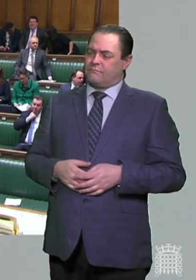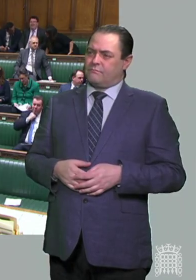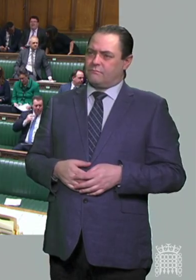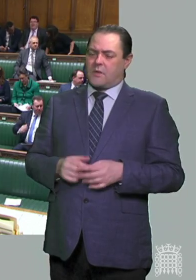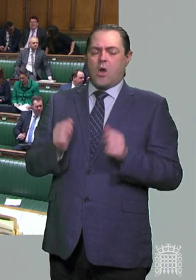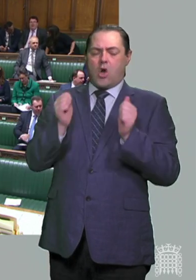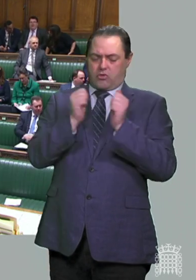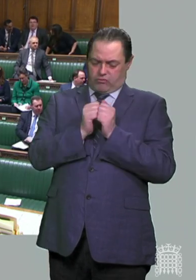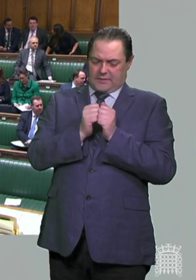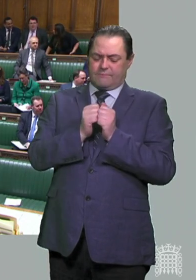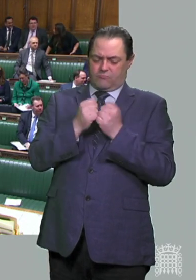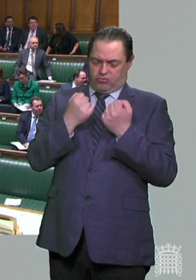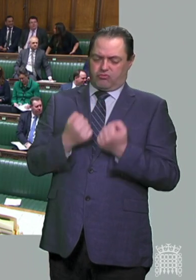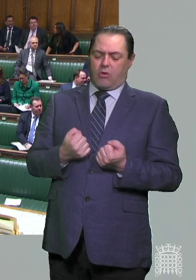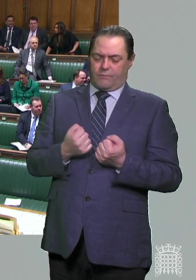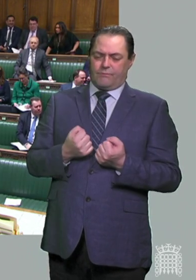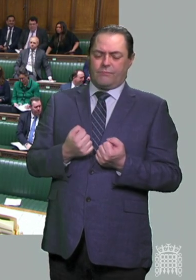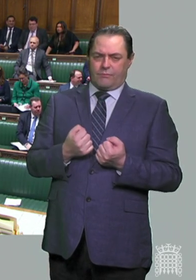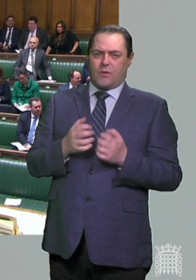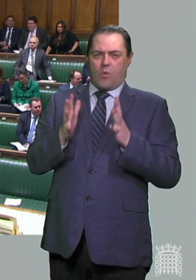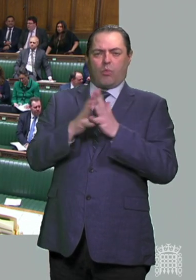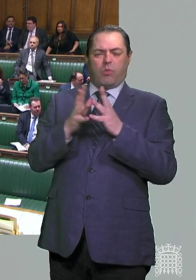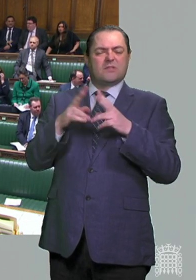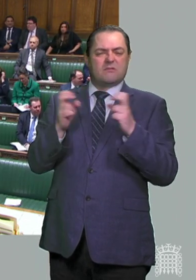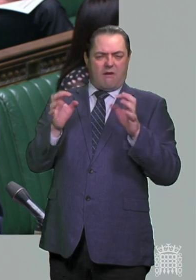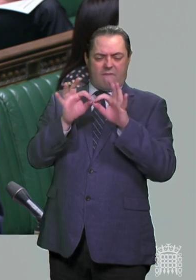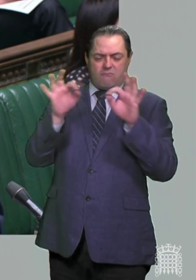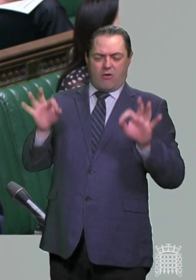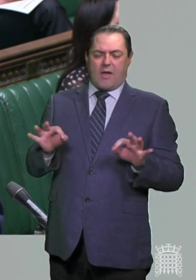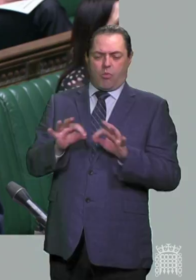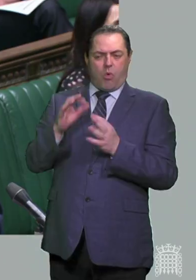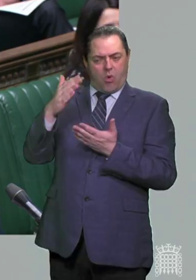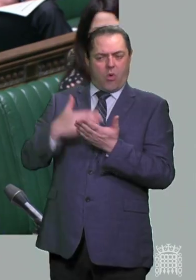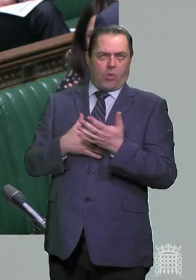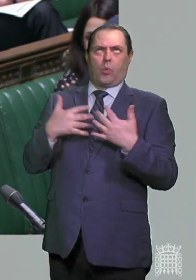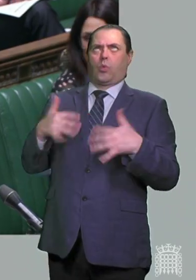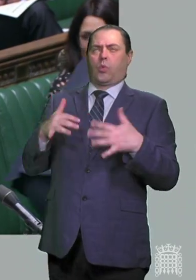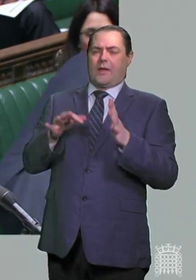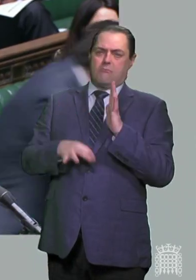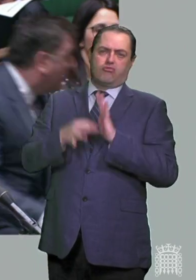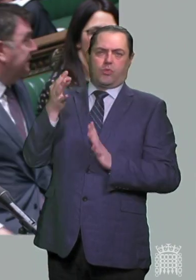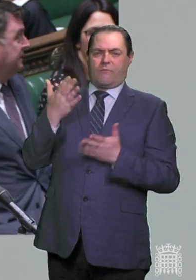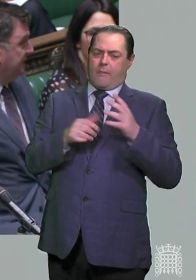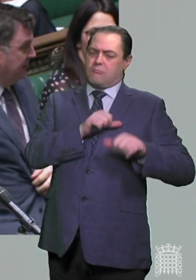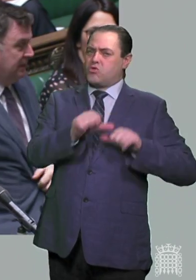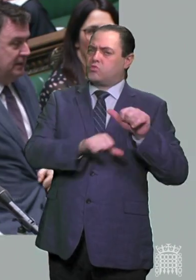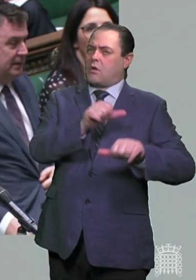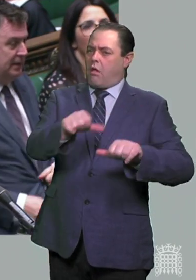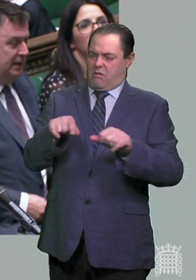I agree strongly with my honourable Friend. The reality is that the Windsor framework is a dramatic improvement on the protocol.